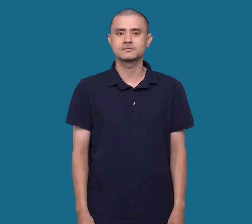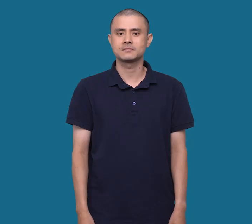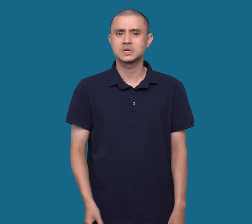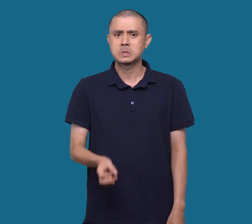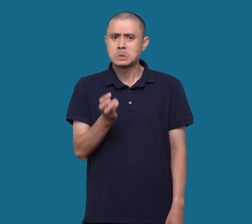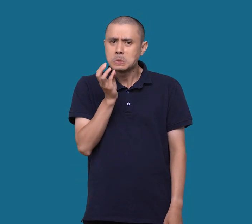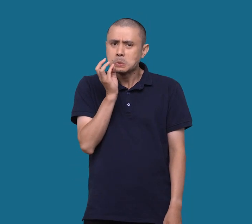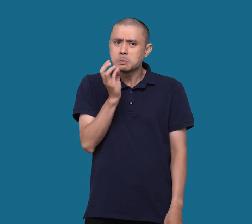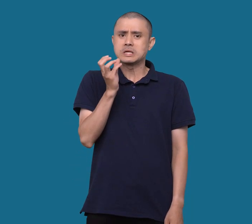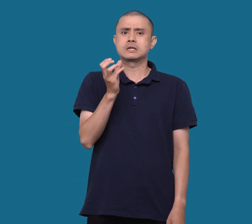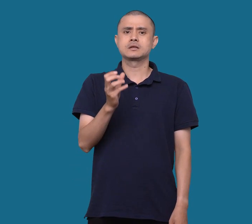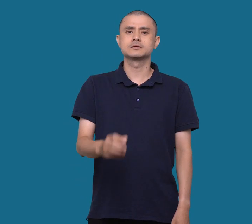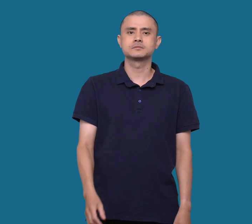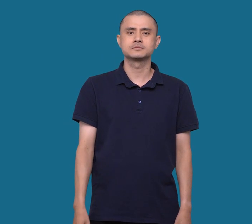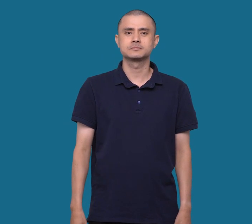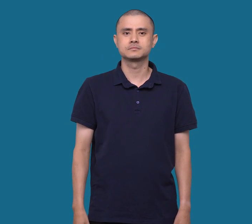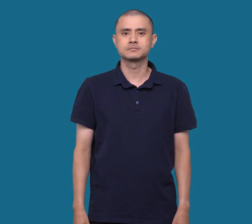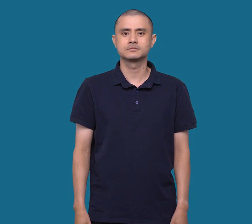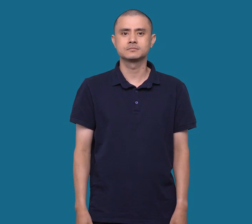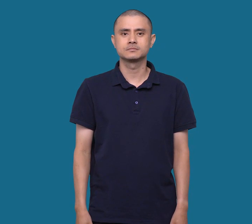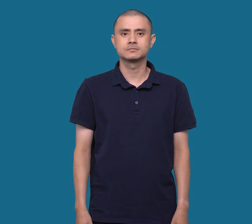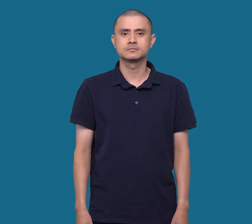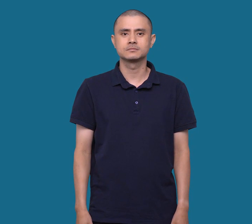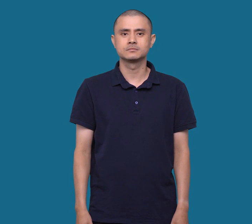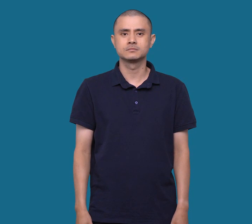suýt